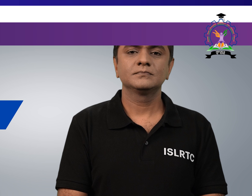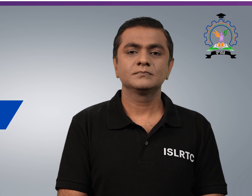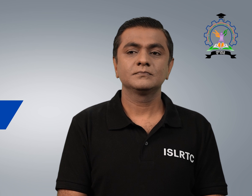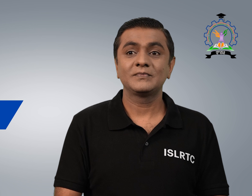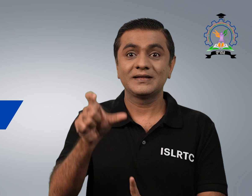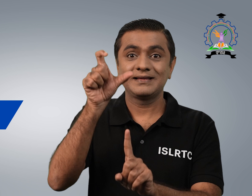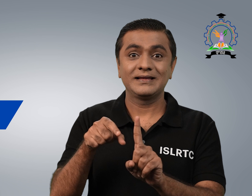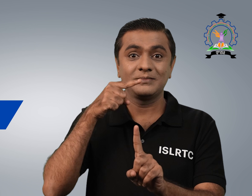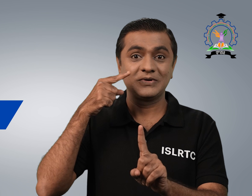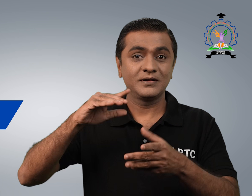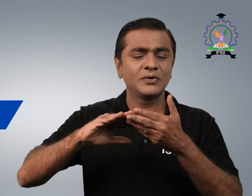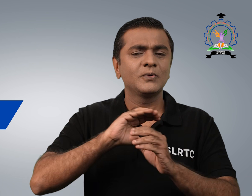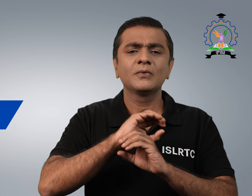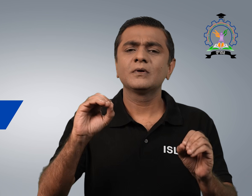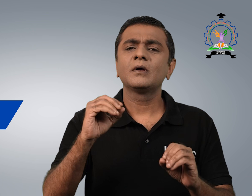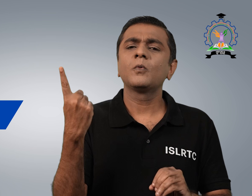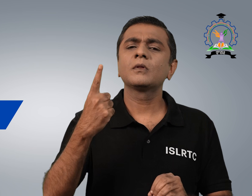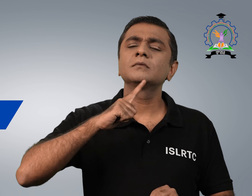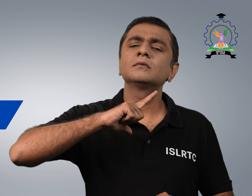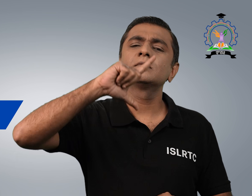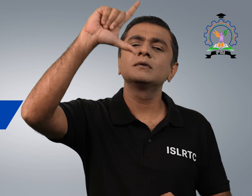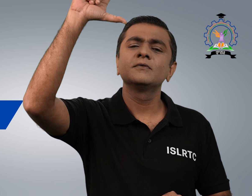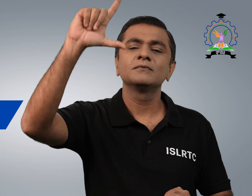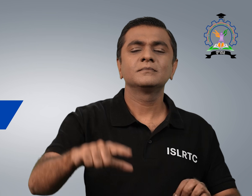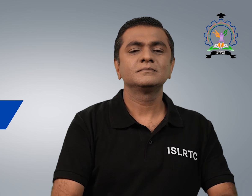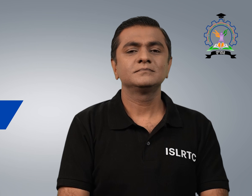It refers to a man who is not married and remains the single for a long time.